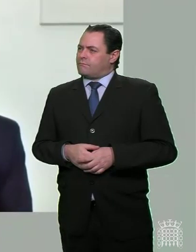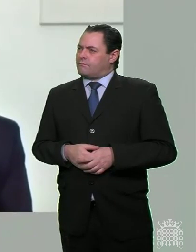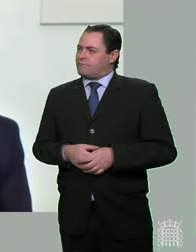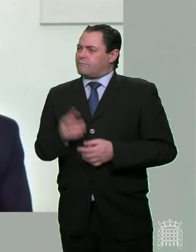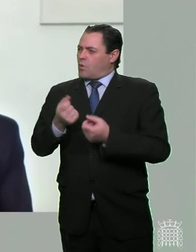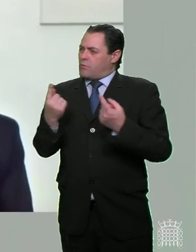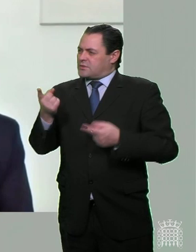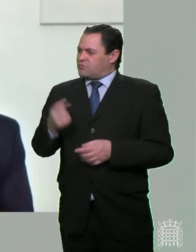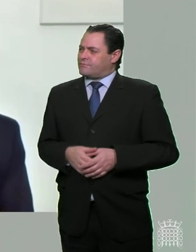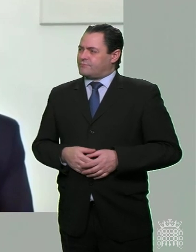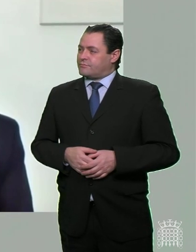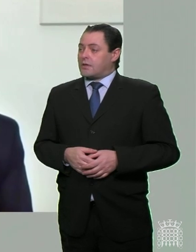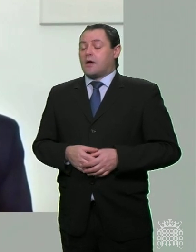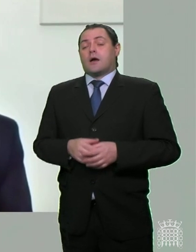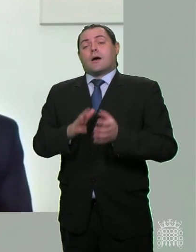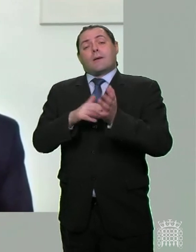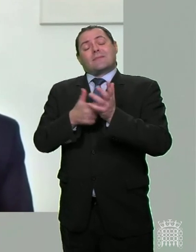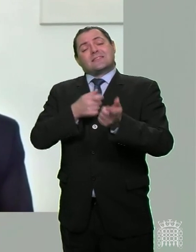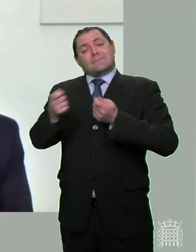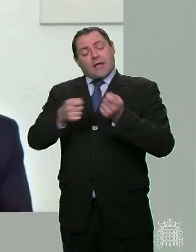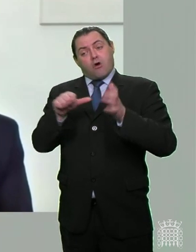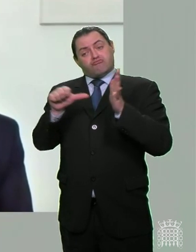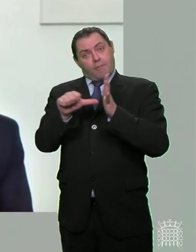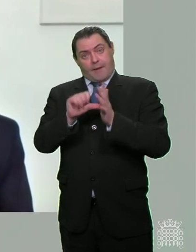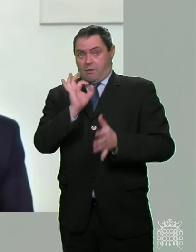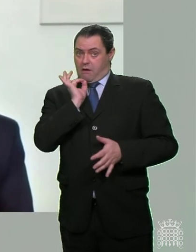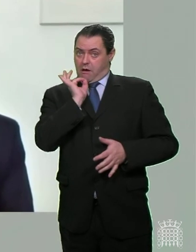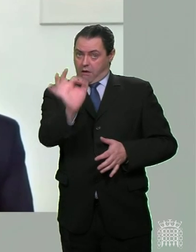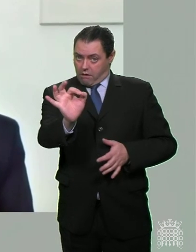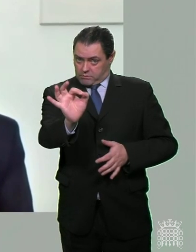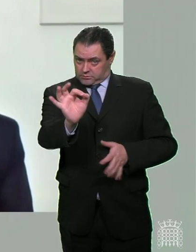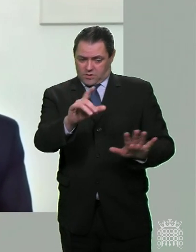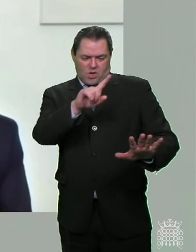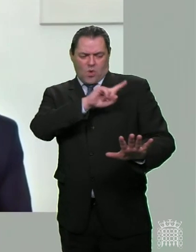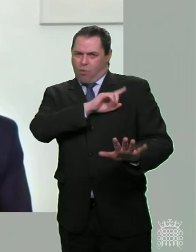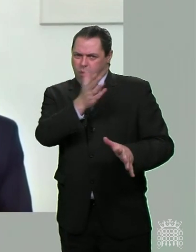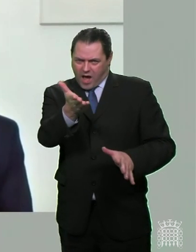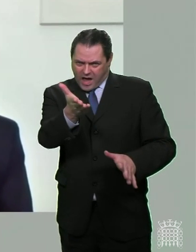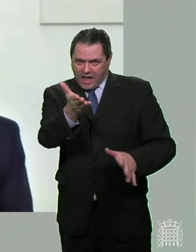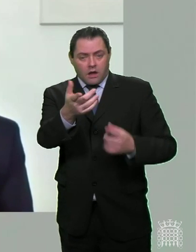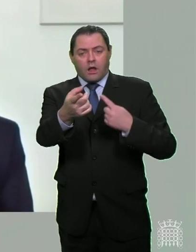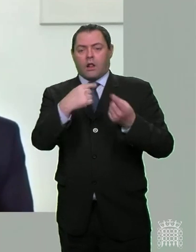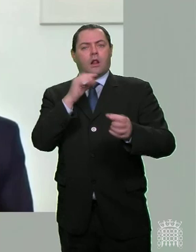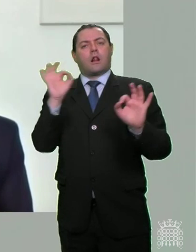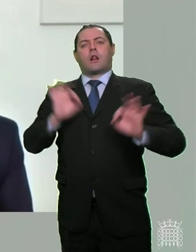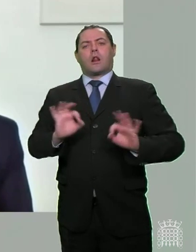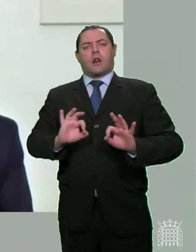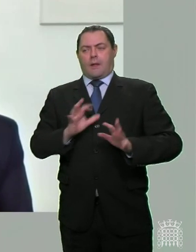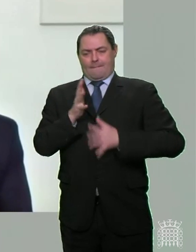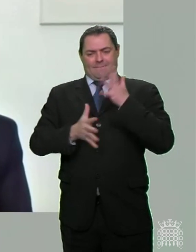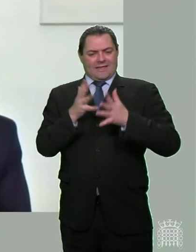The problem with the Prime Minister avoiding the question of why is that vital lessons will not be learned.